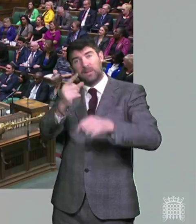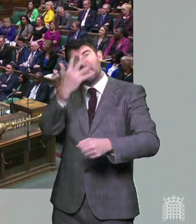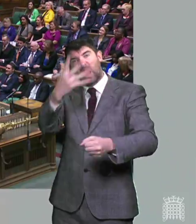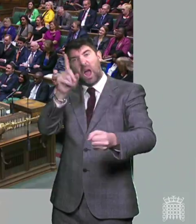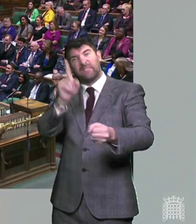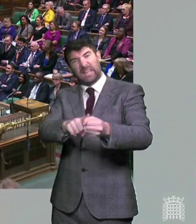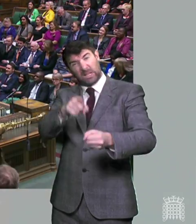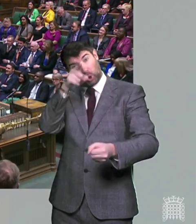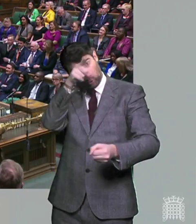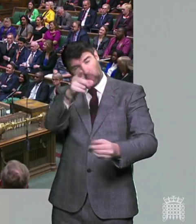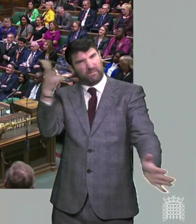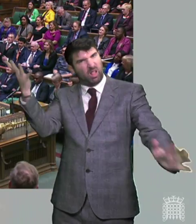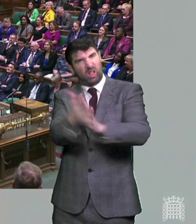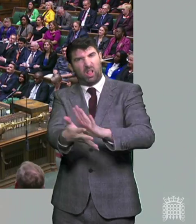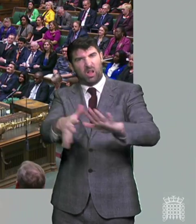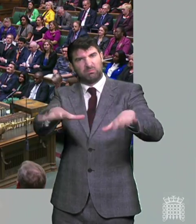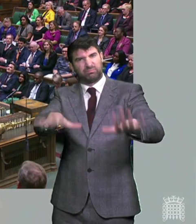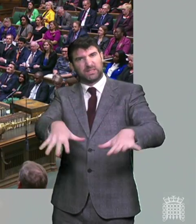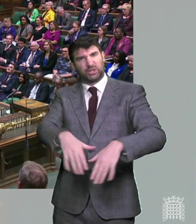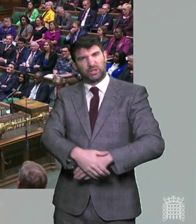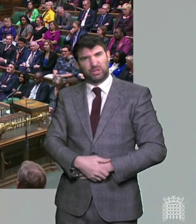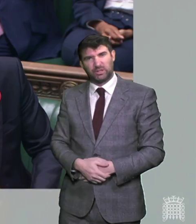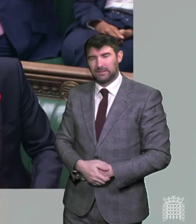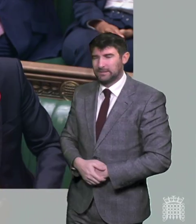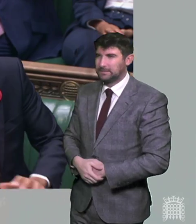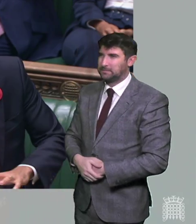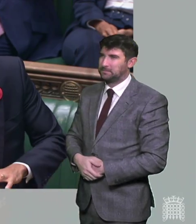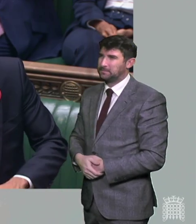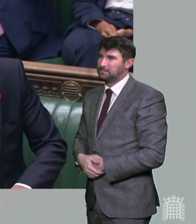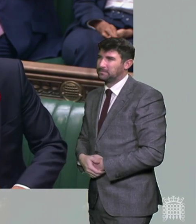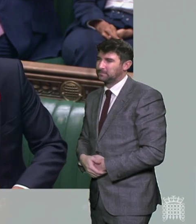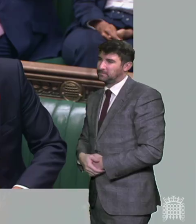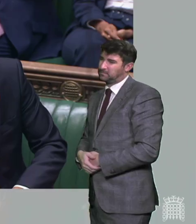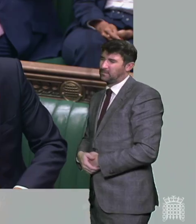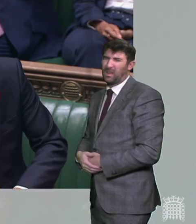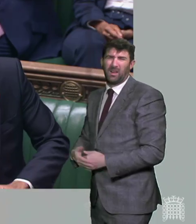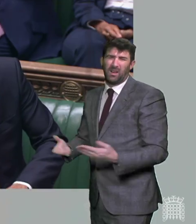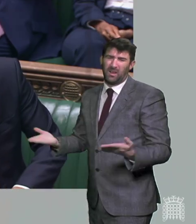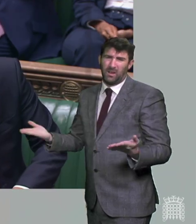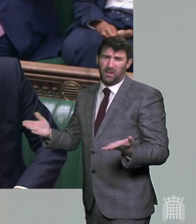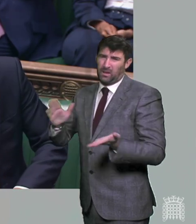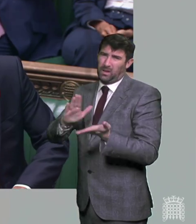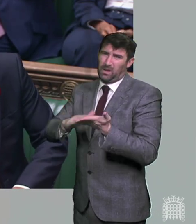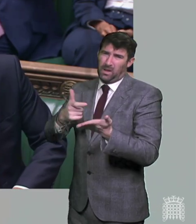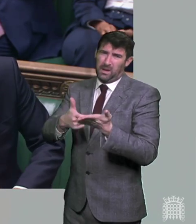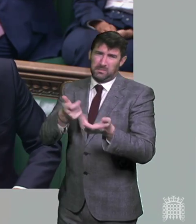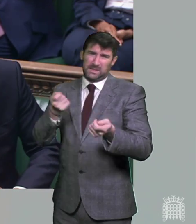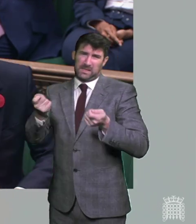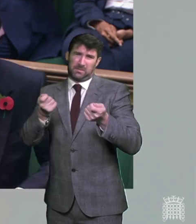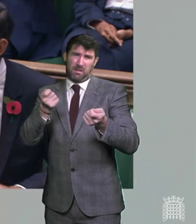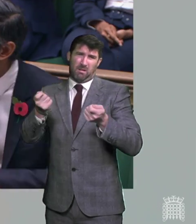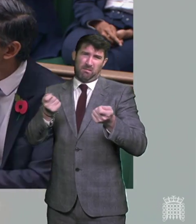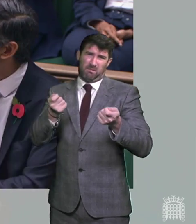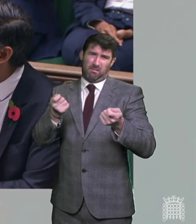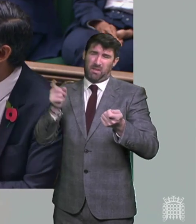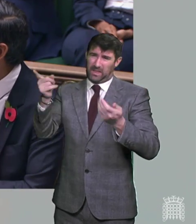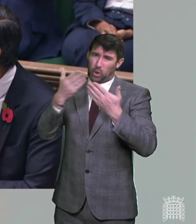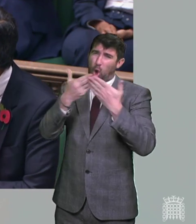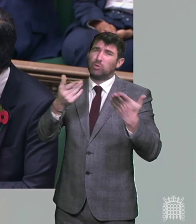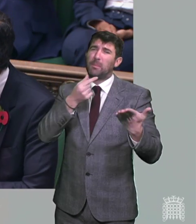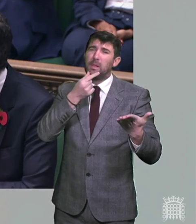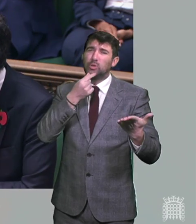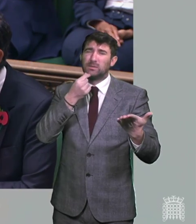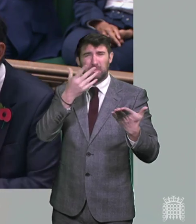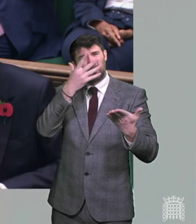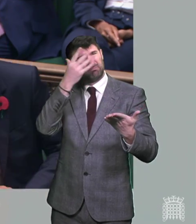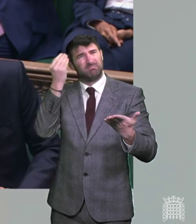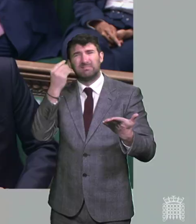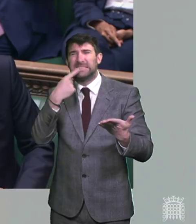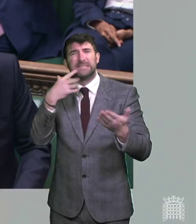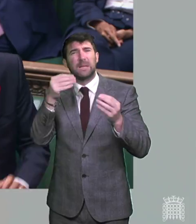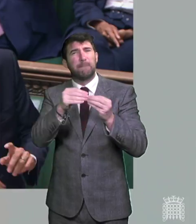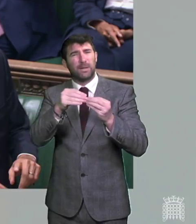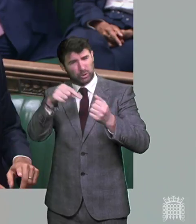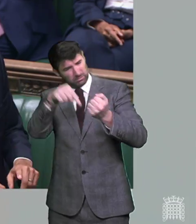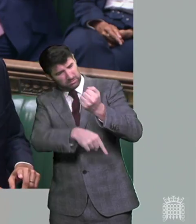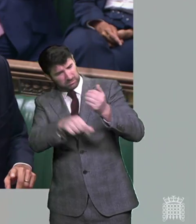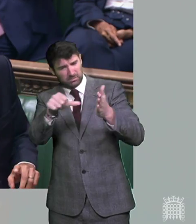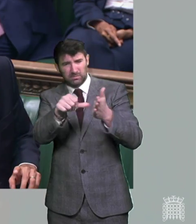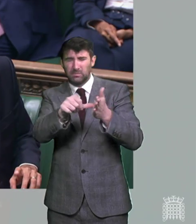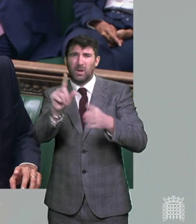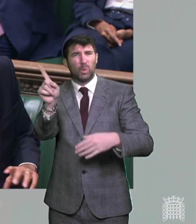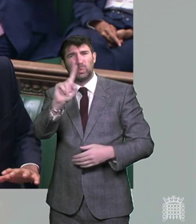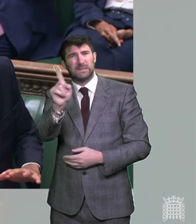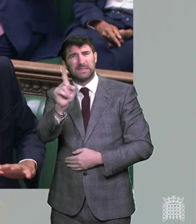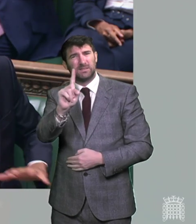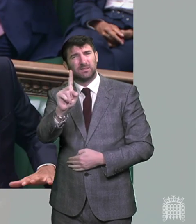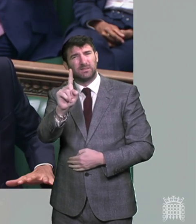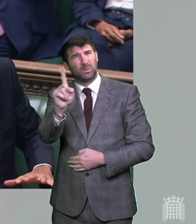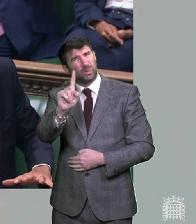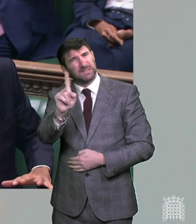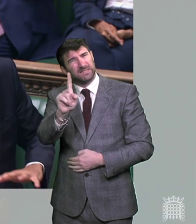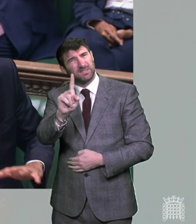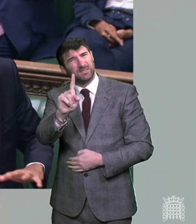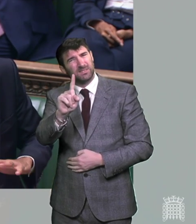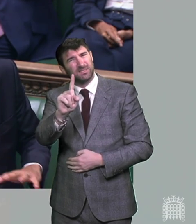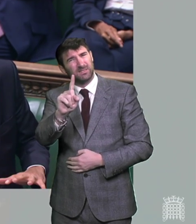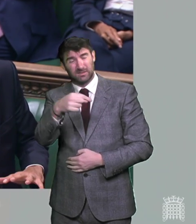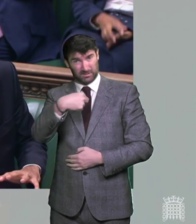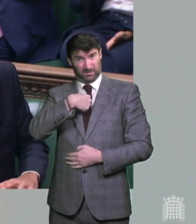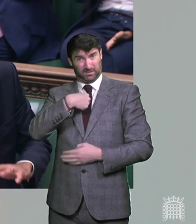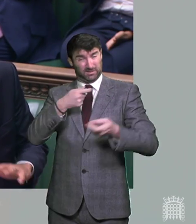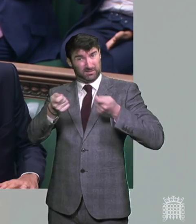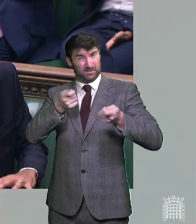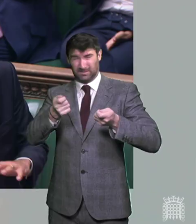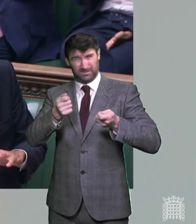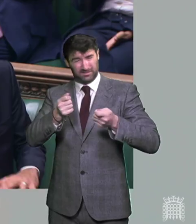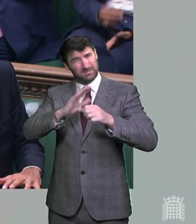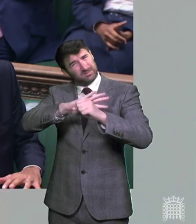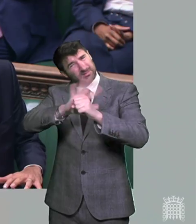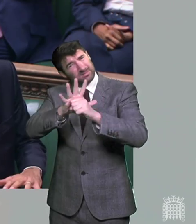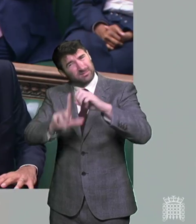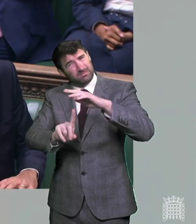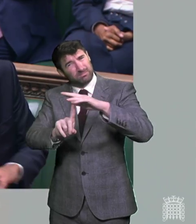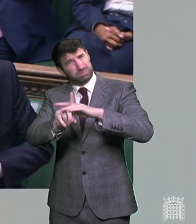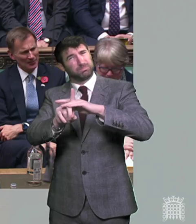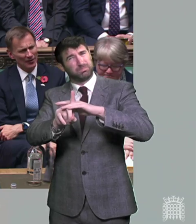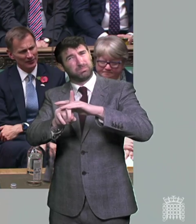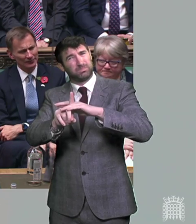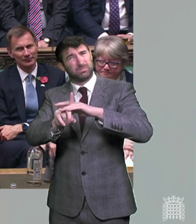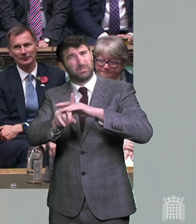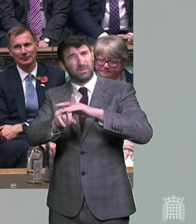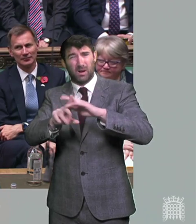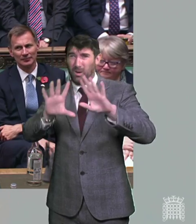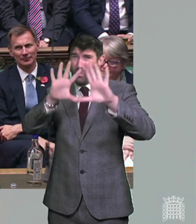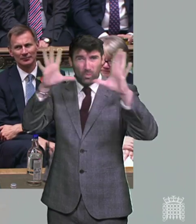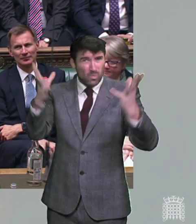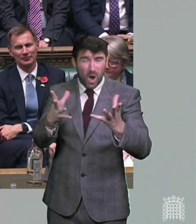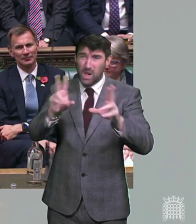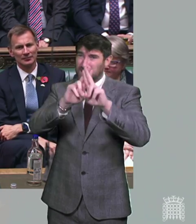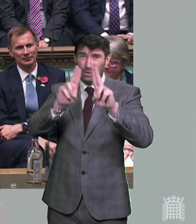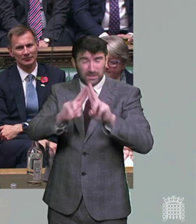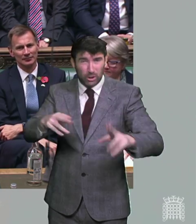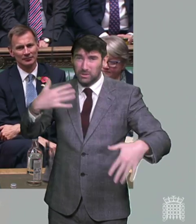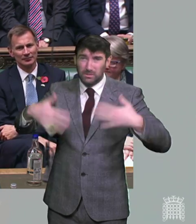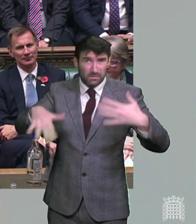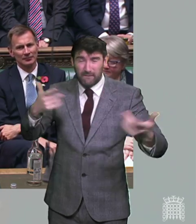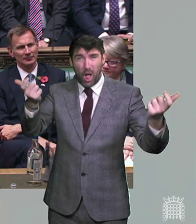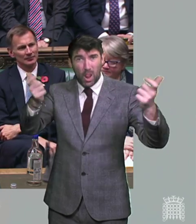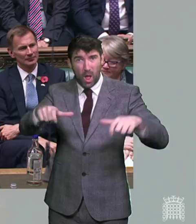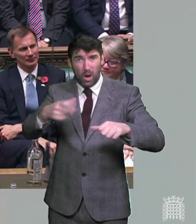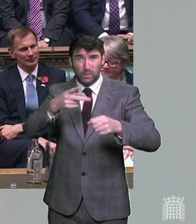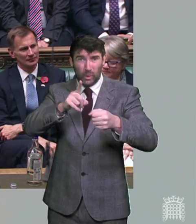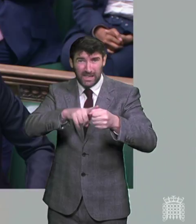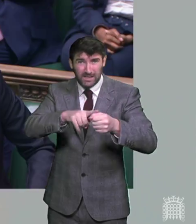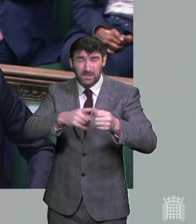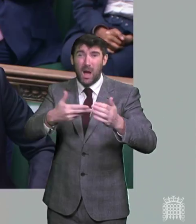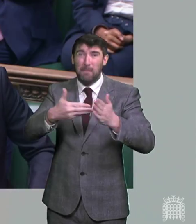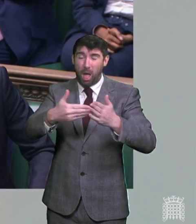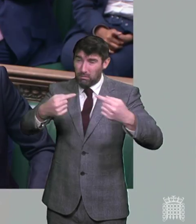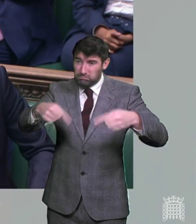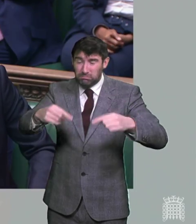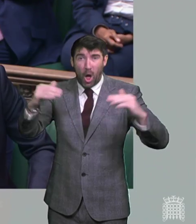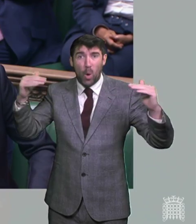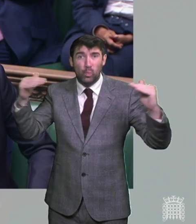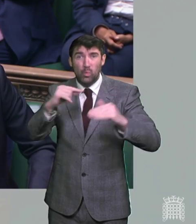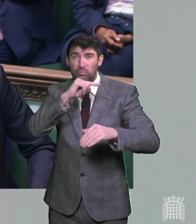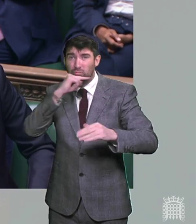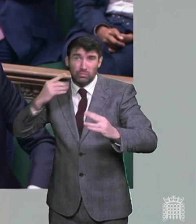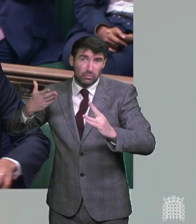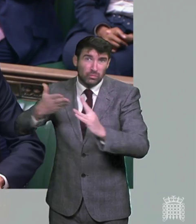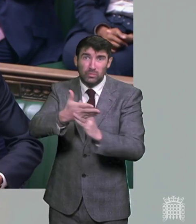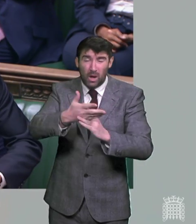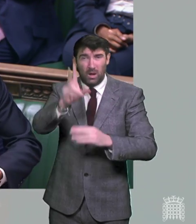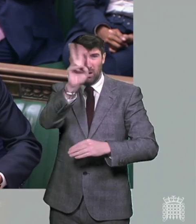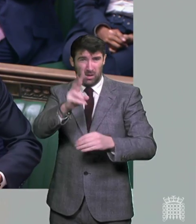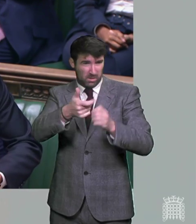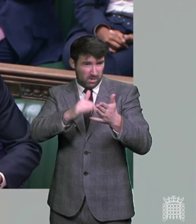When it comes to the economy, the honourable Gentleman failed to mention the single biggest causes of the challenges we now face: the aftermath of a global pandemic that has affected supply chains across the world and an illegal war conducted by Putin that is leading to high energy prices.